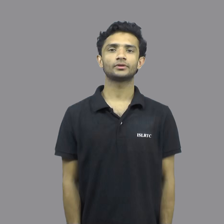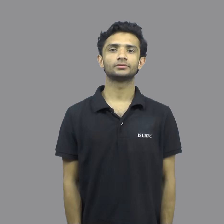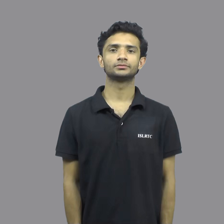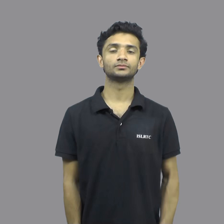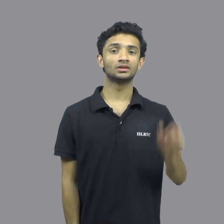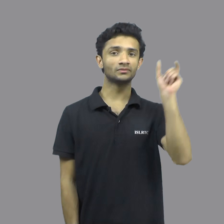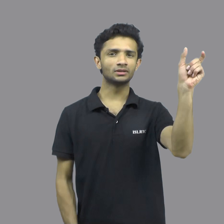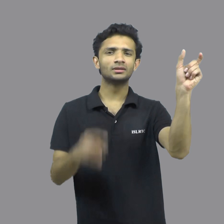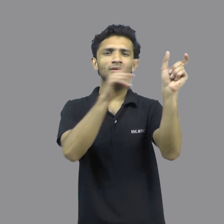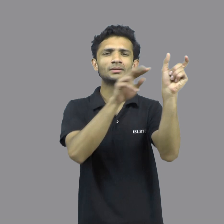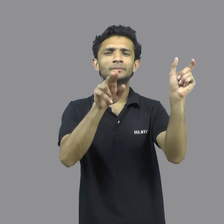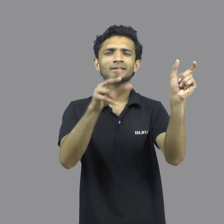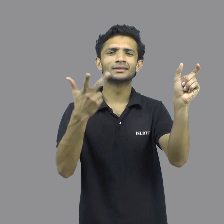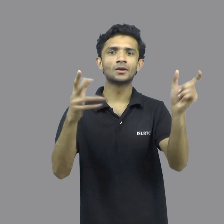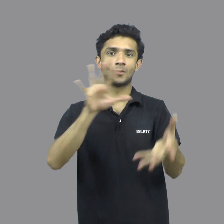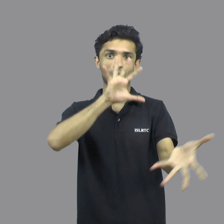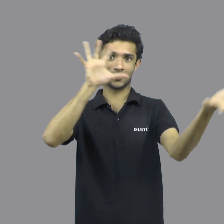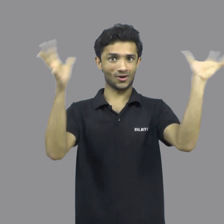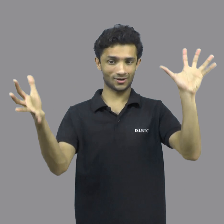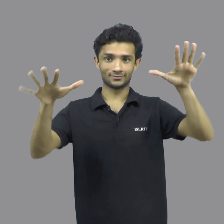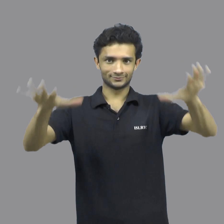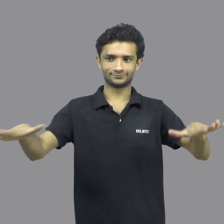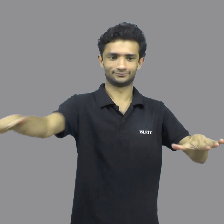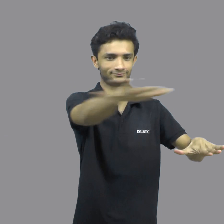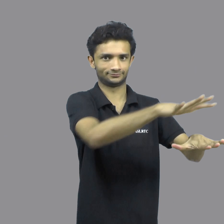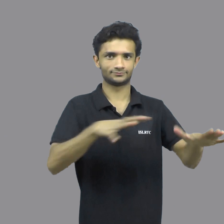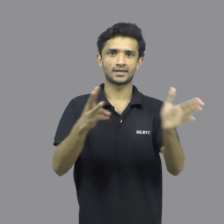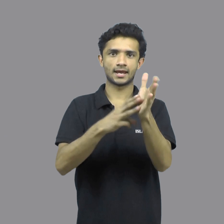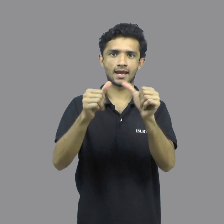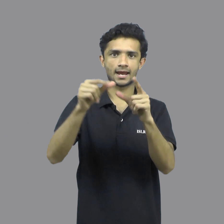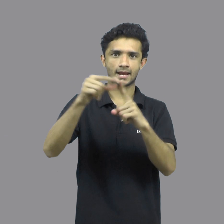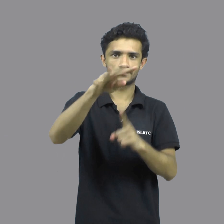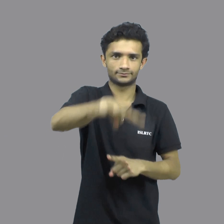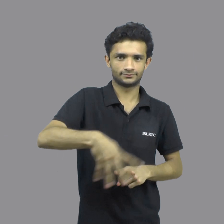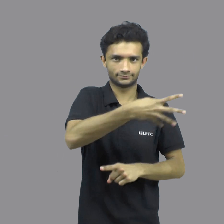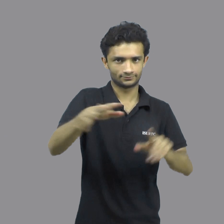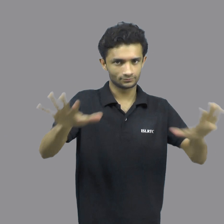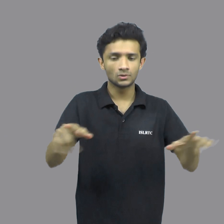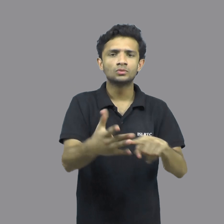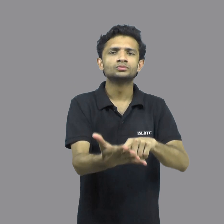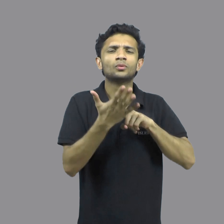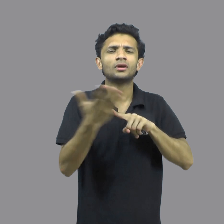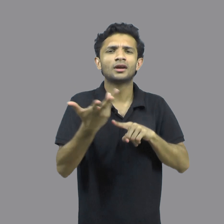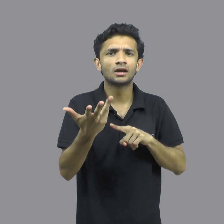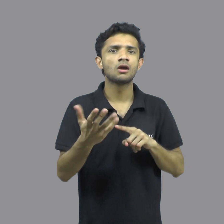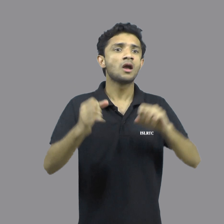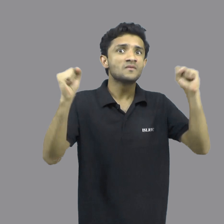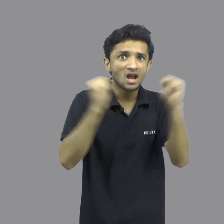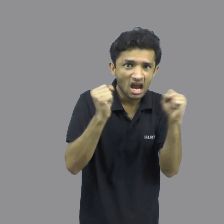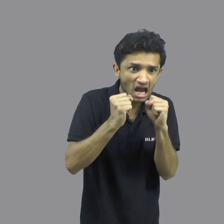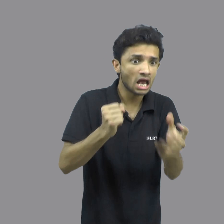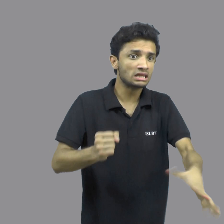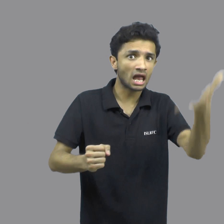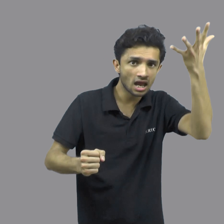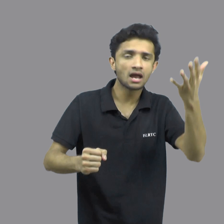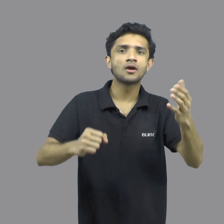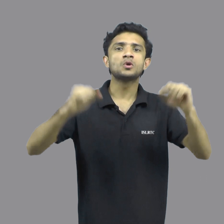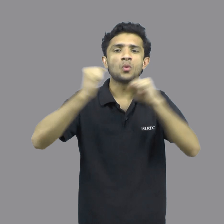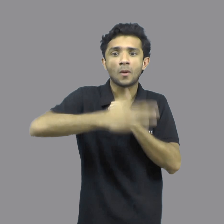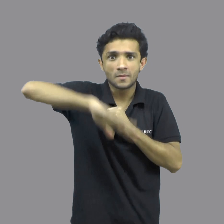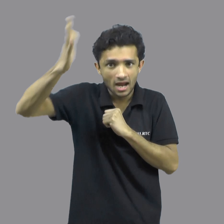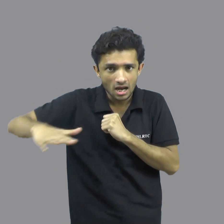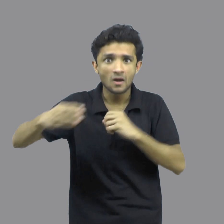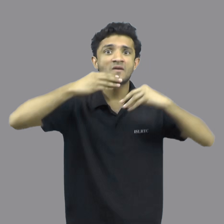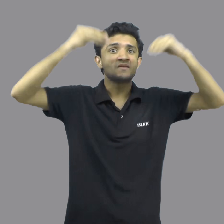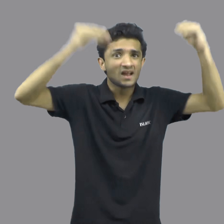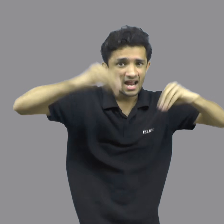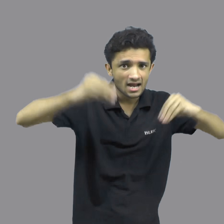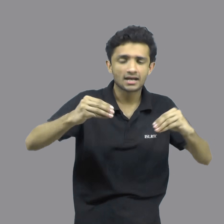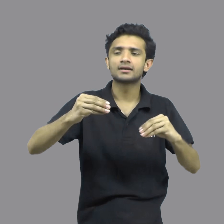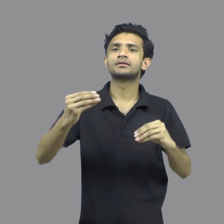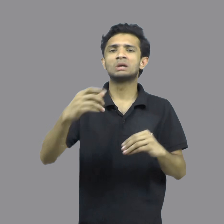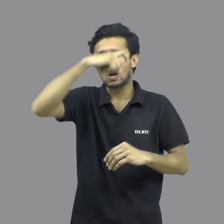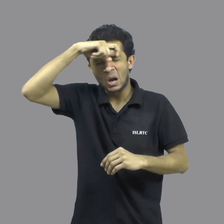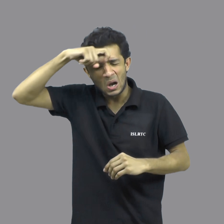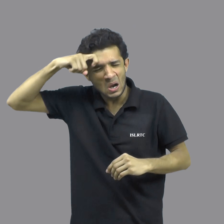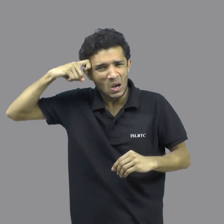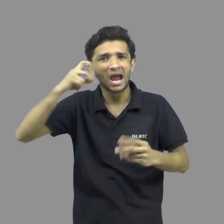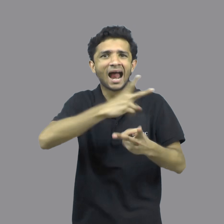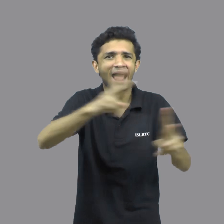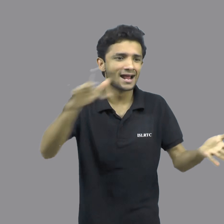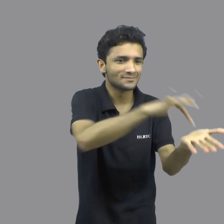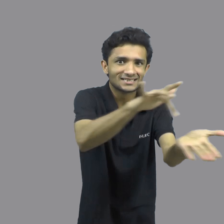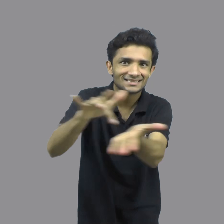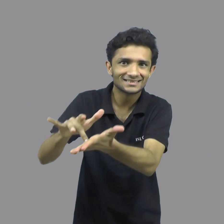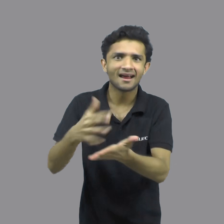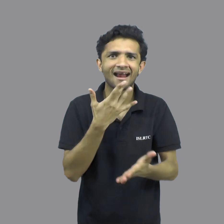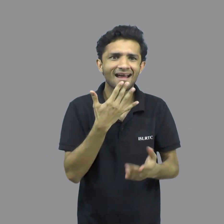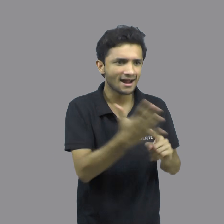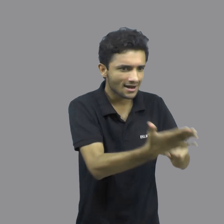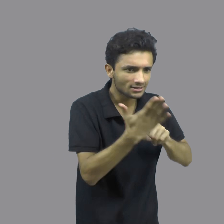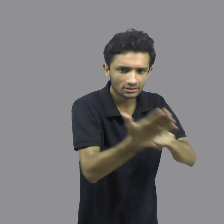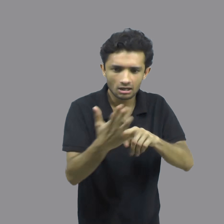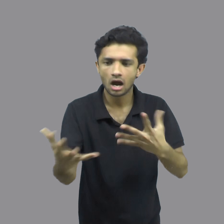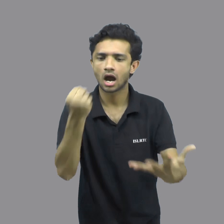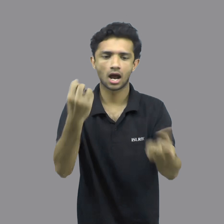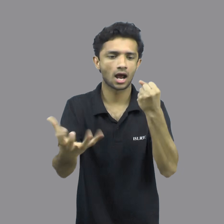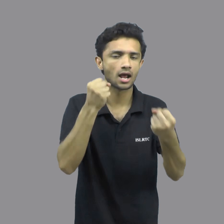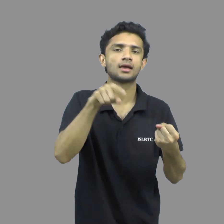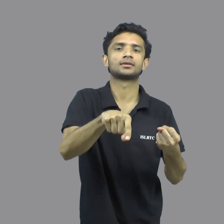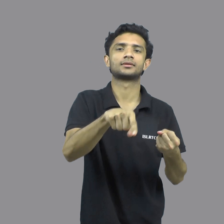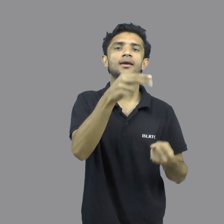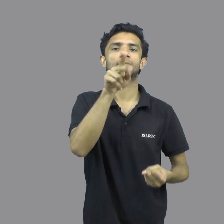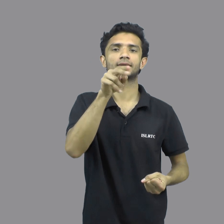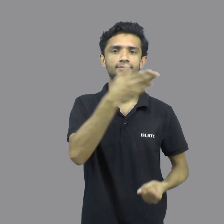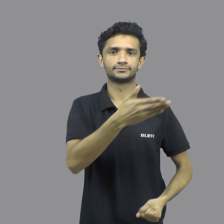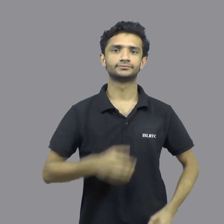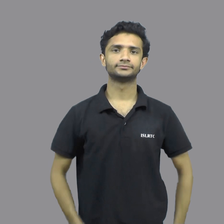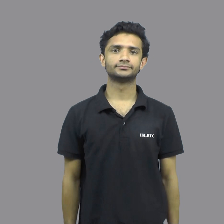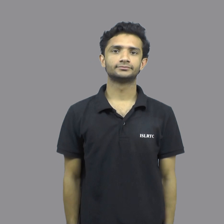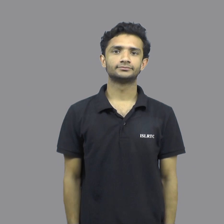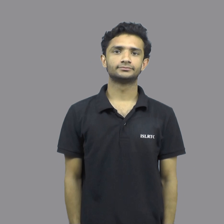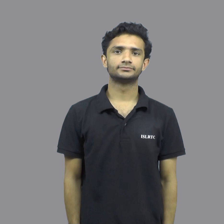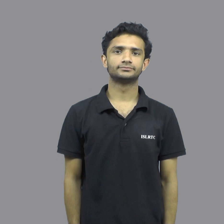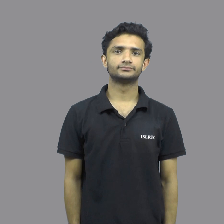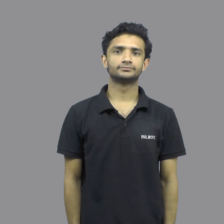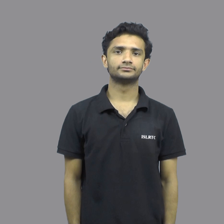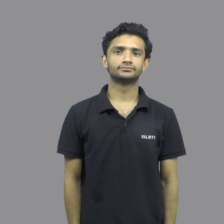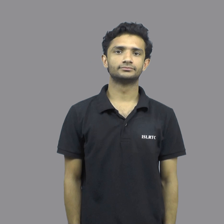Climate Map